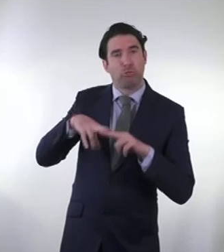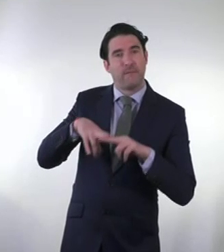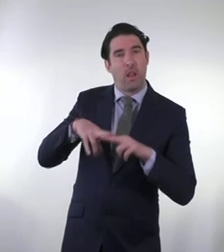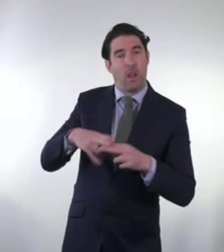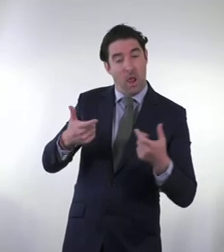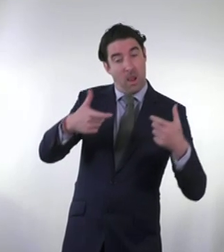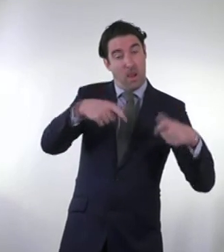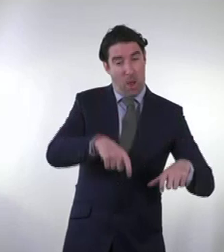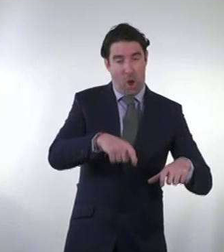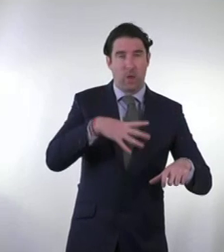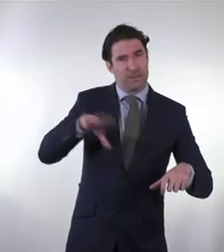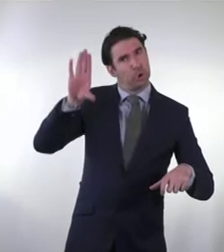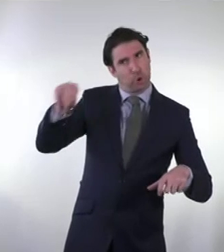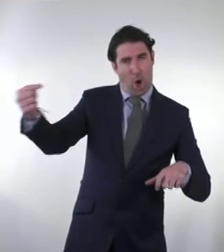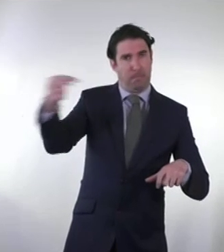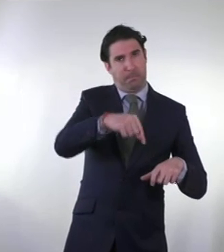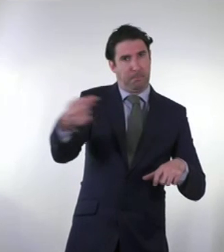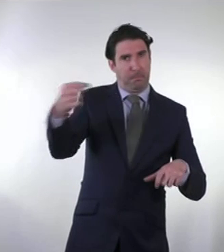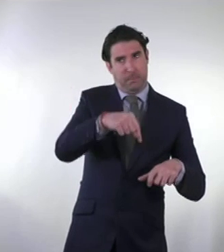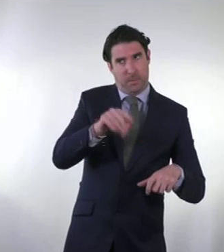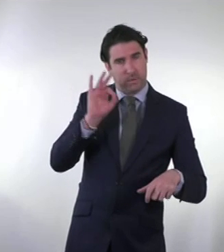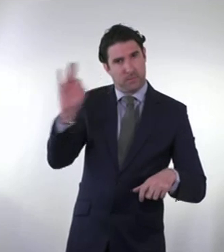Will he make good on that today?